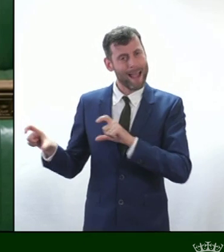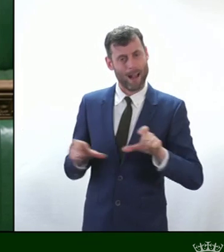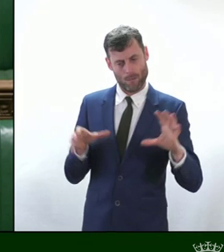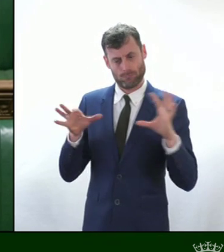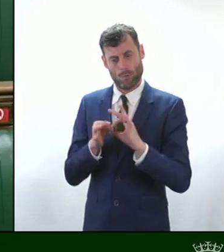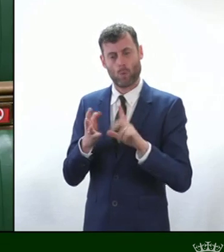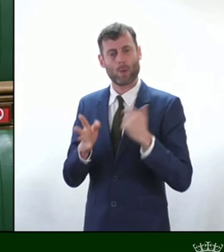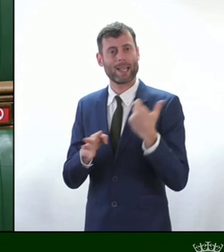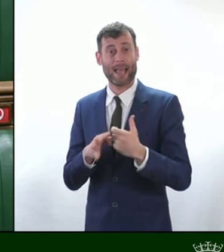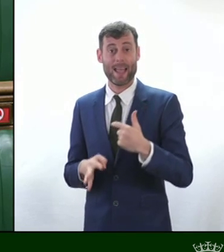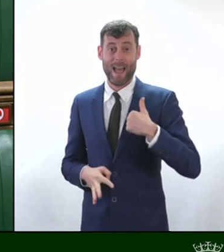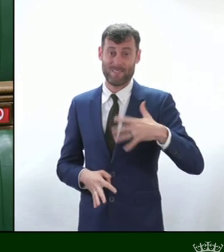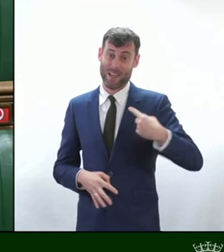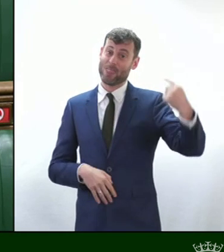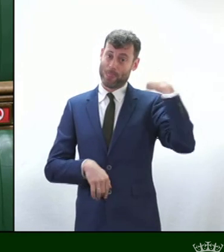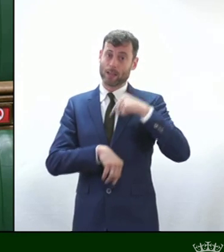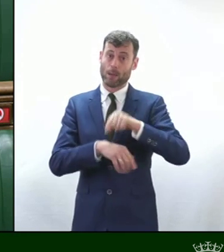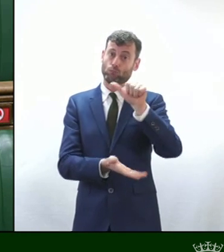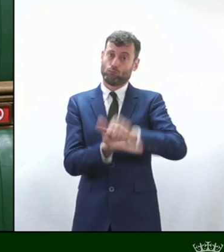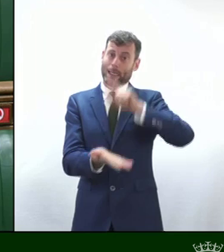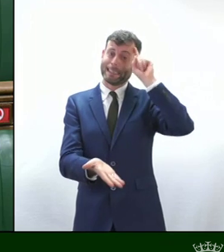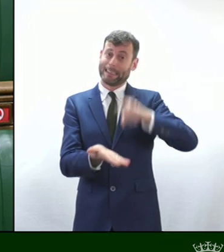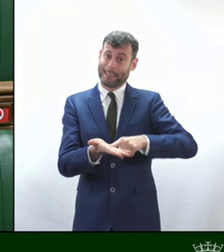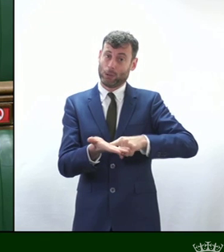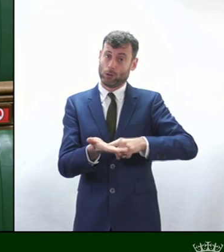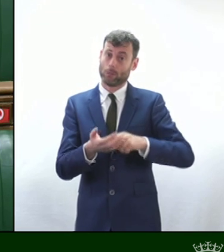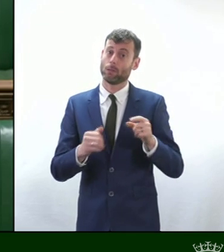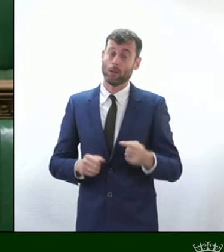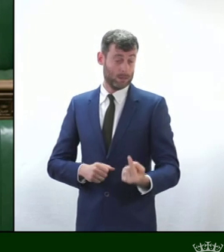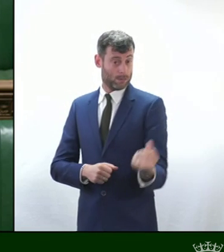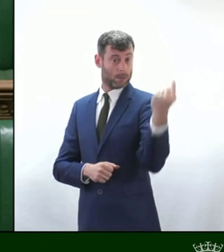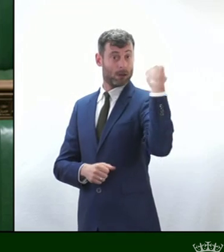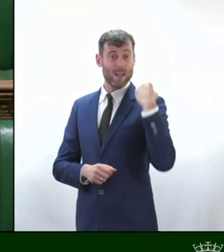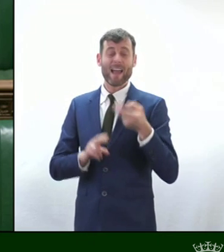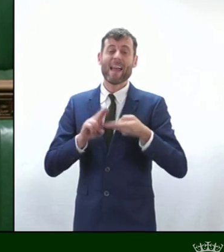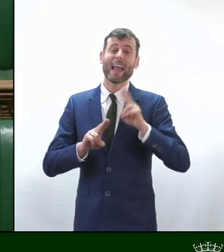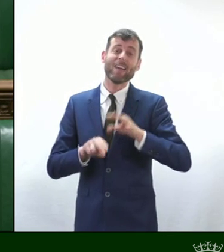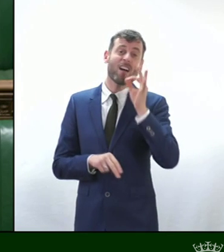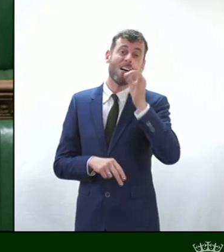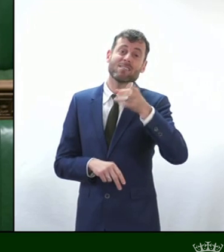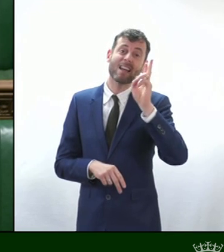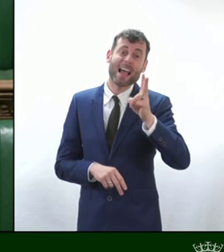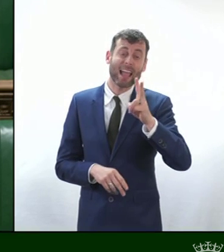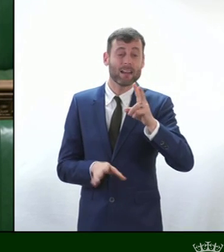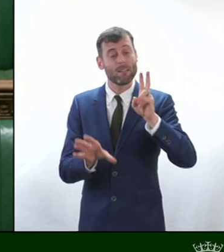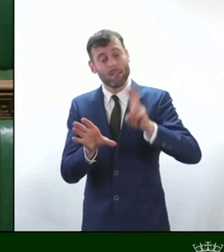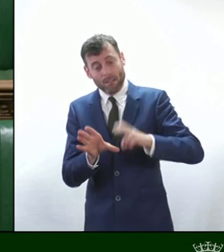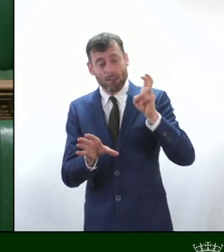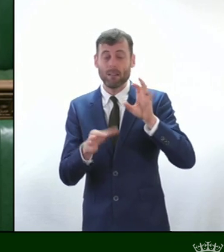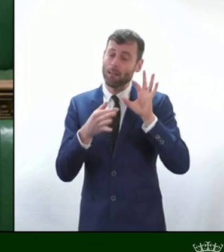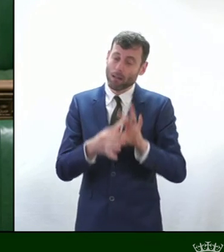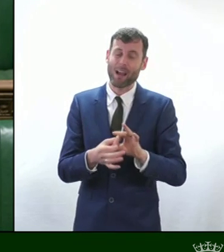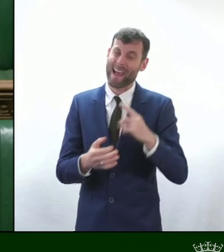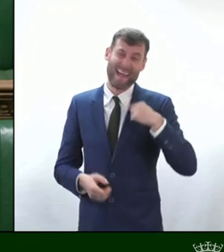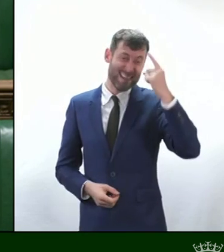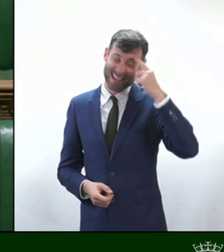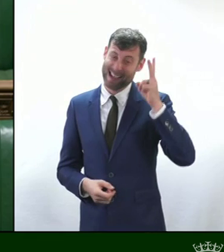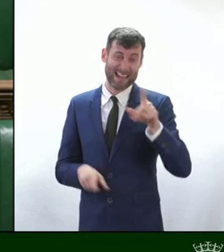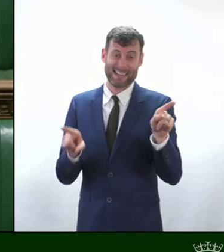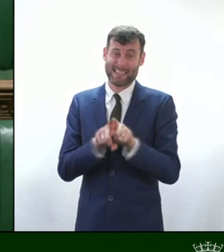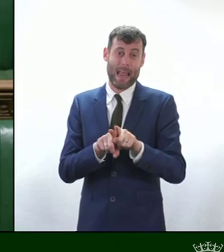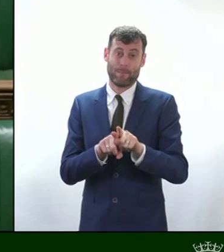I believe that was the right decision, and I believe that were they ever to be asked the same question again in the future, it would be the same answer.